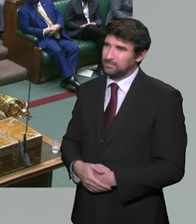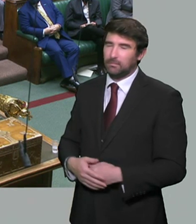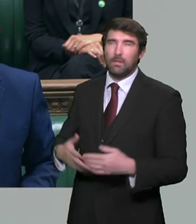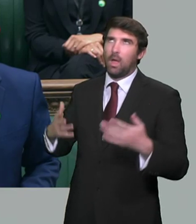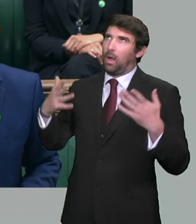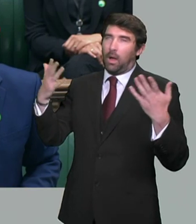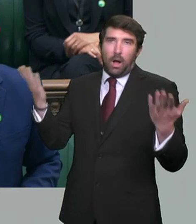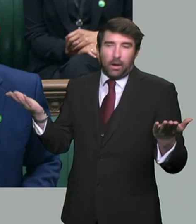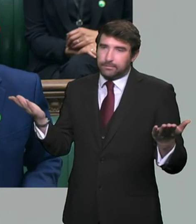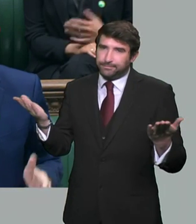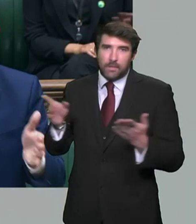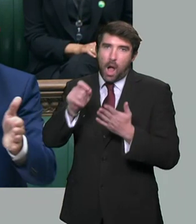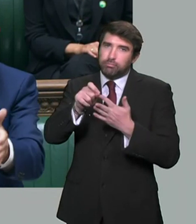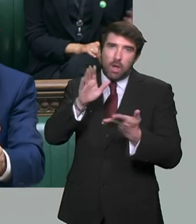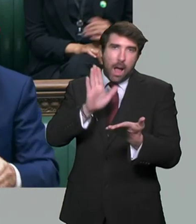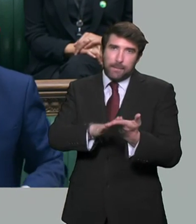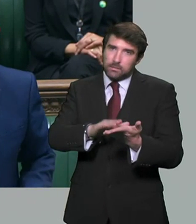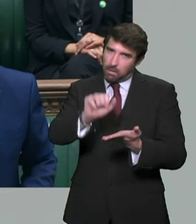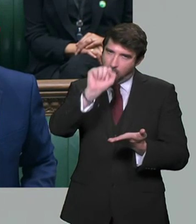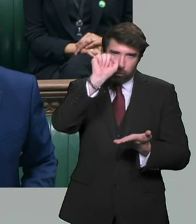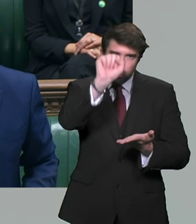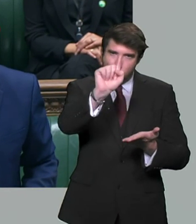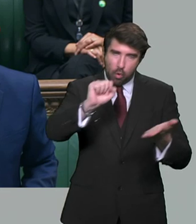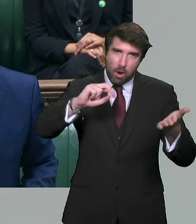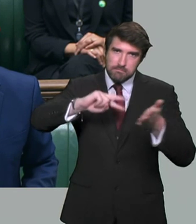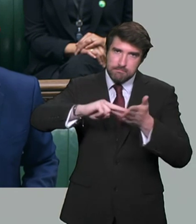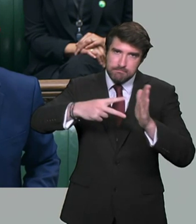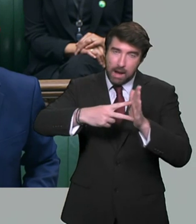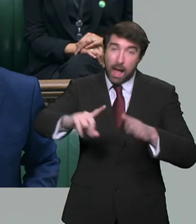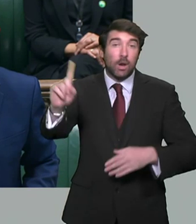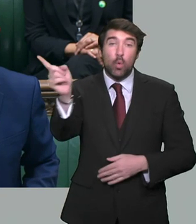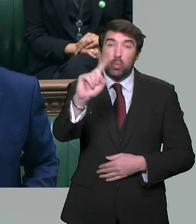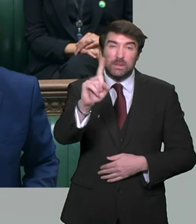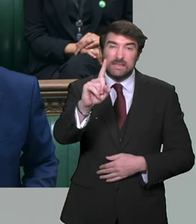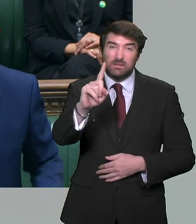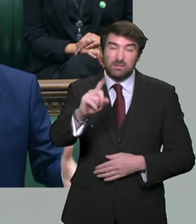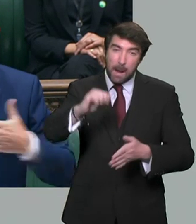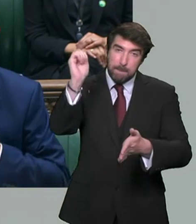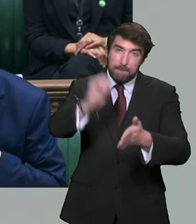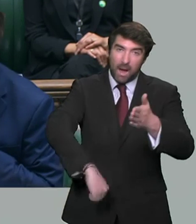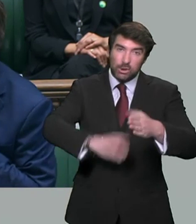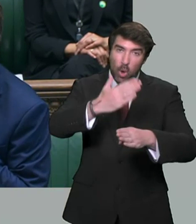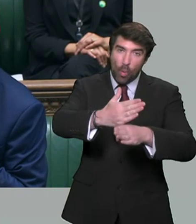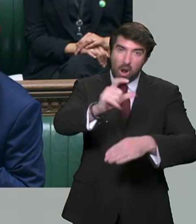The Prime Minister’s plan is to impose an unfair tax on working people.